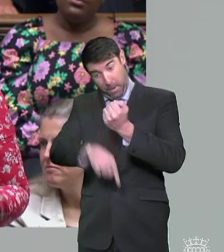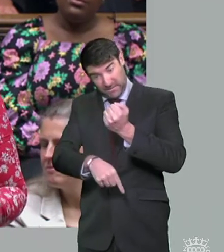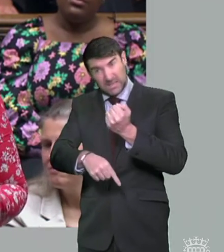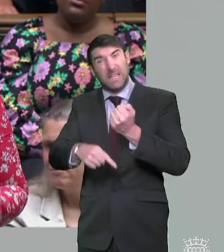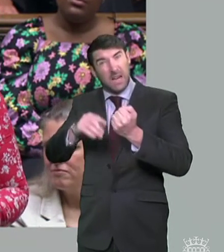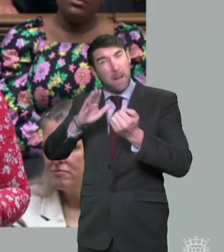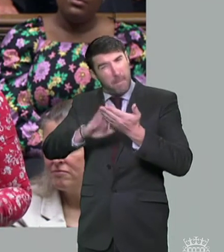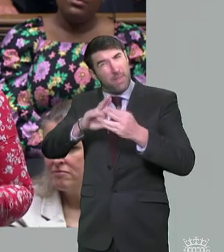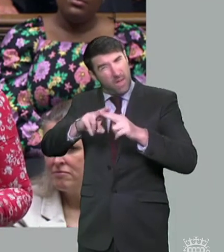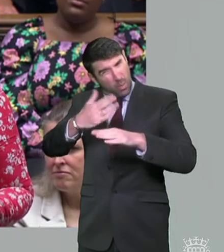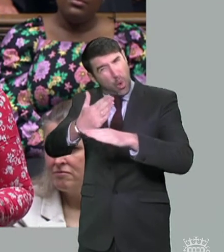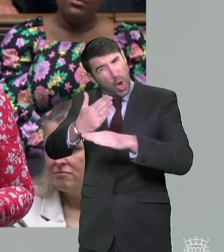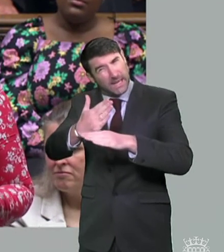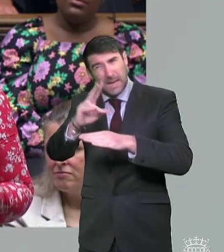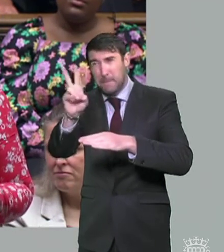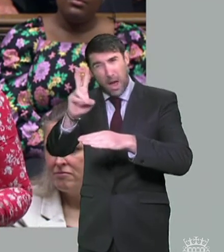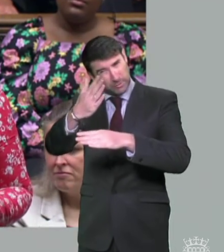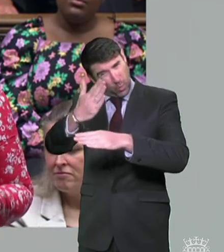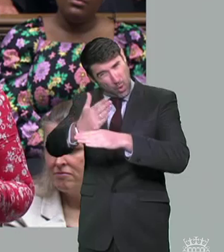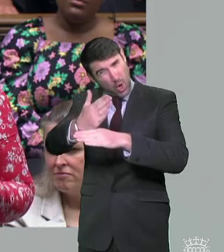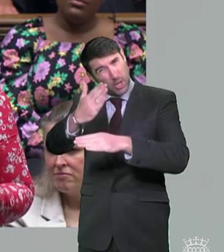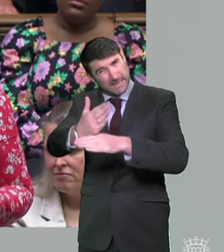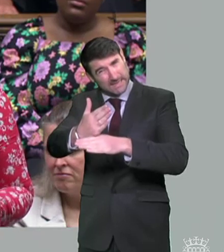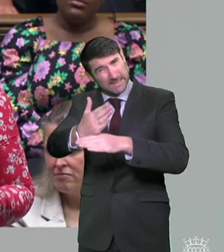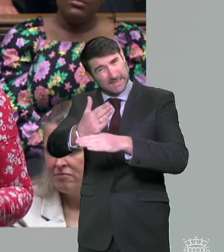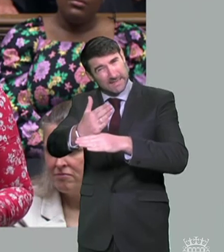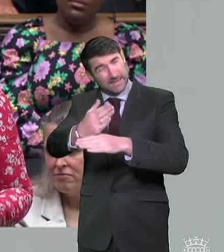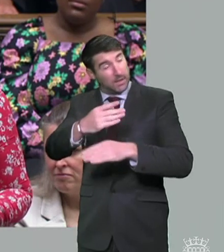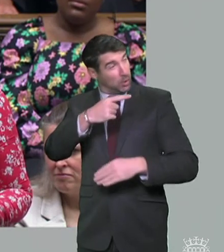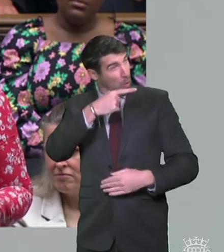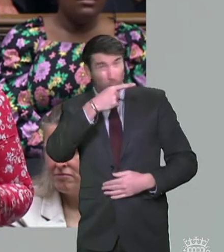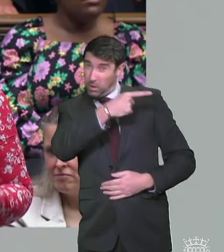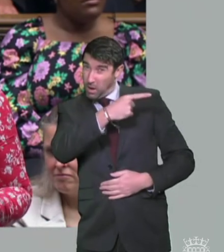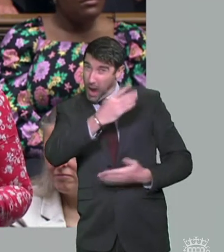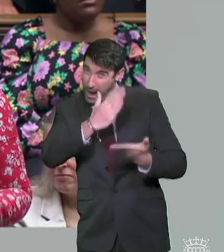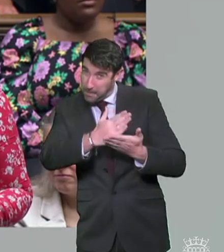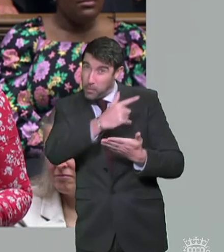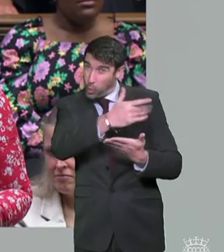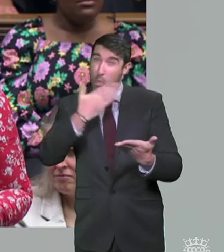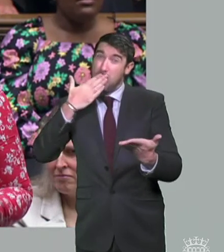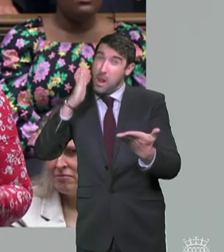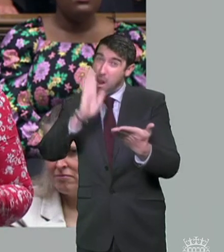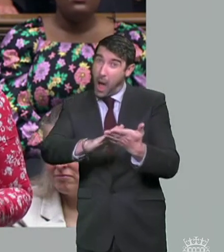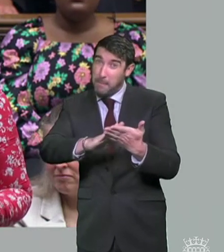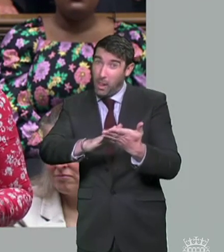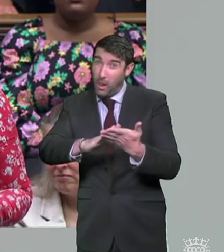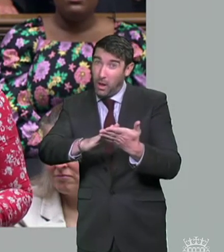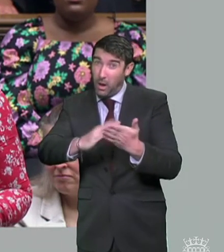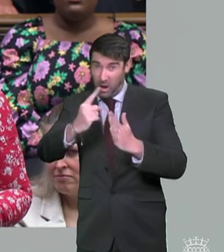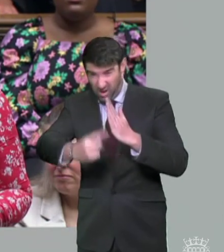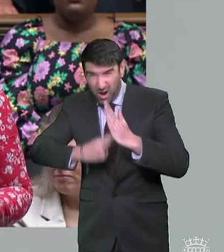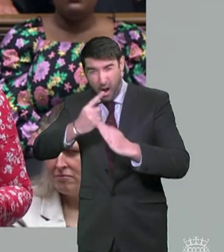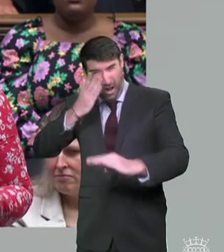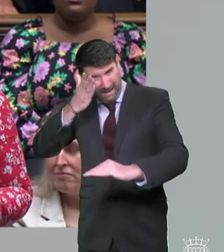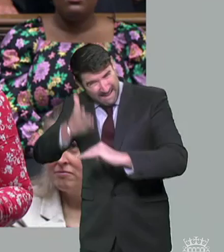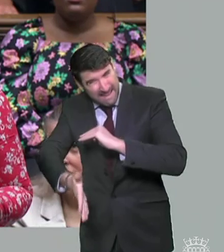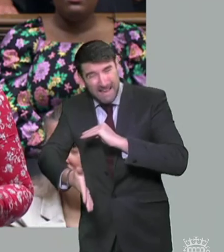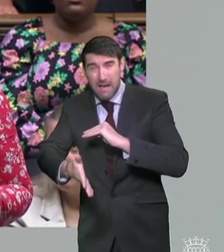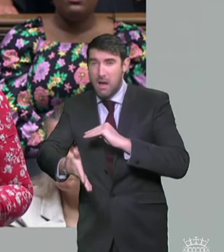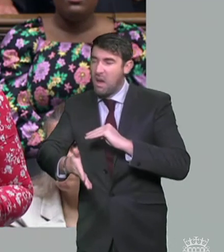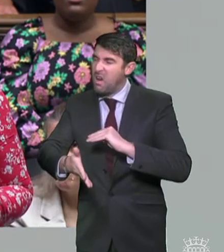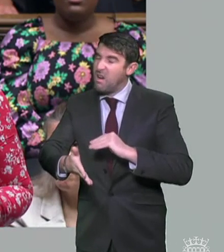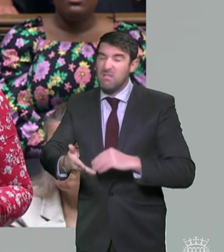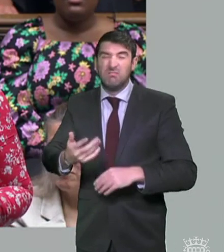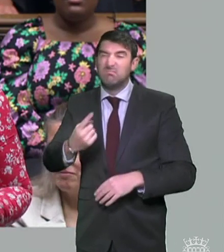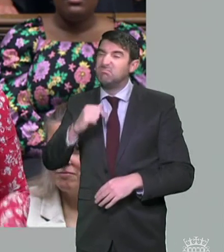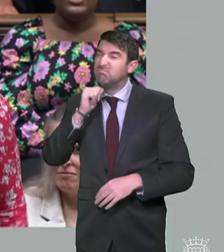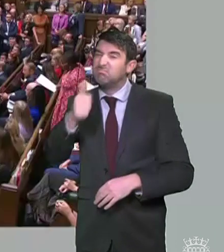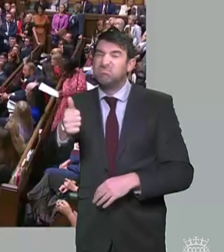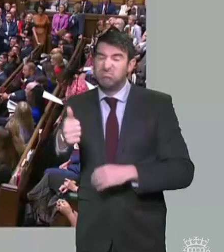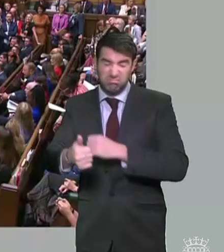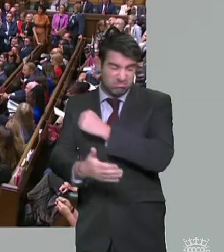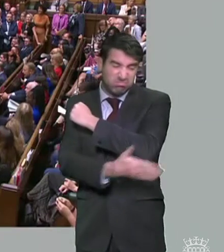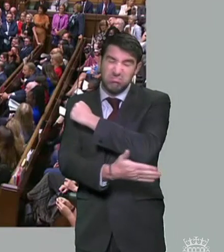So does the Prime Minister believe that thousands of working parents on low income in my community should just put in more graft?